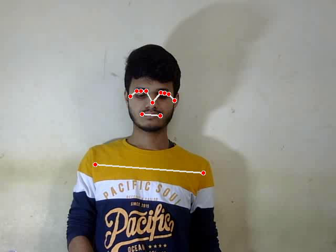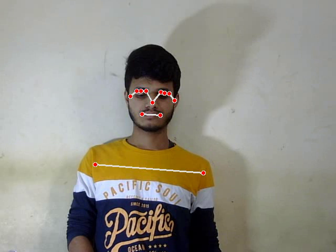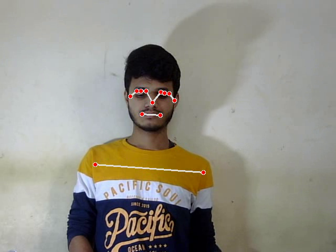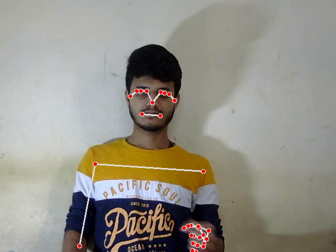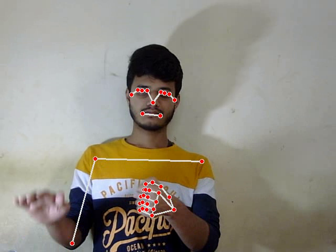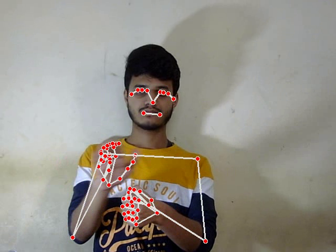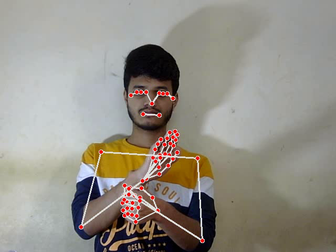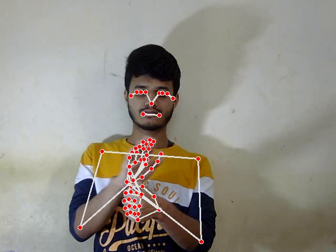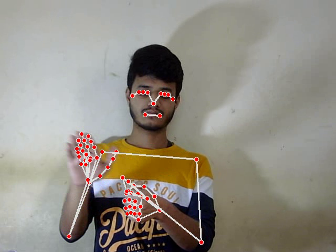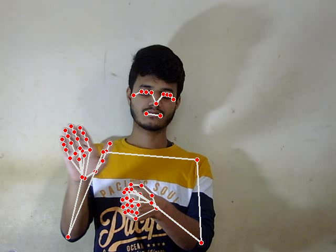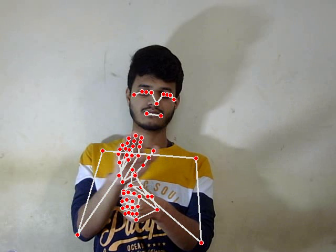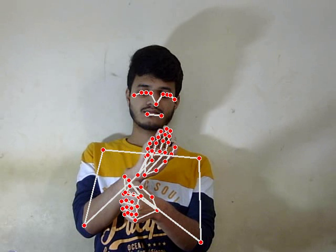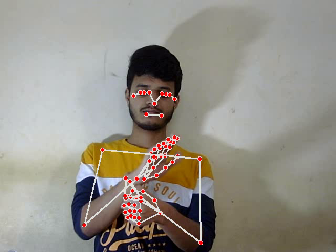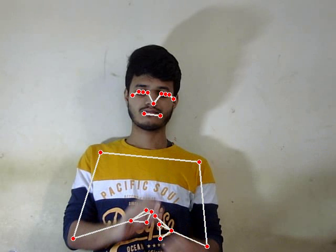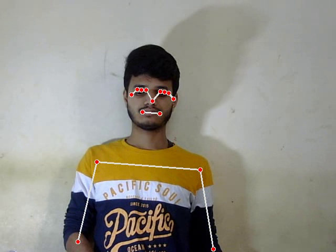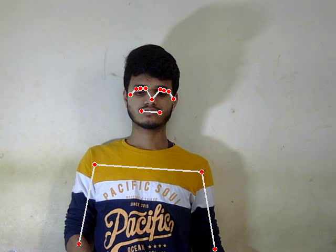busy